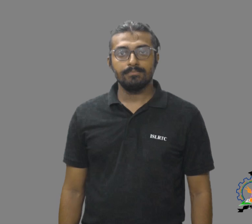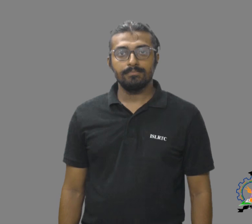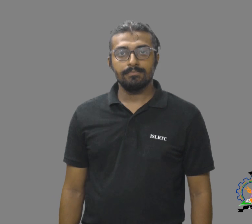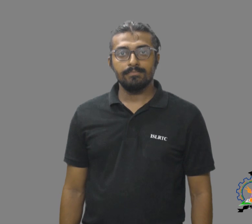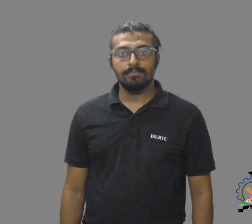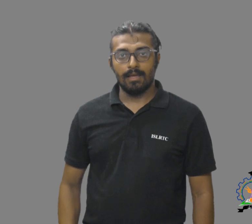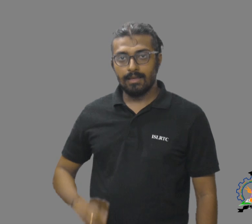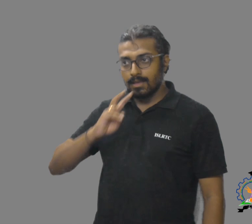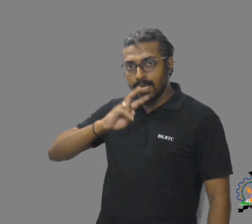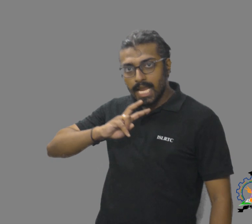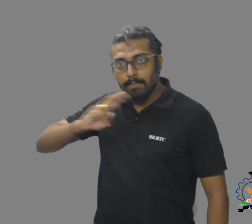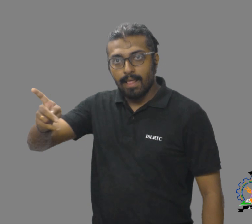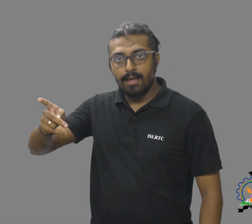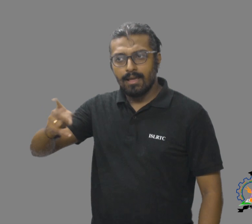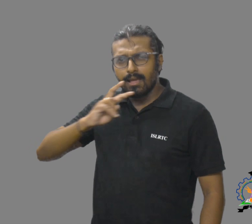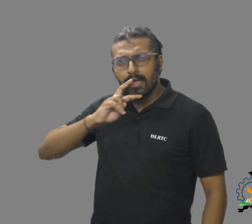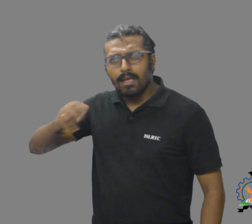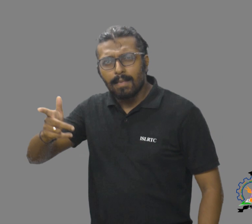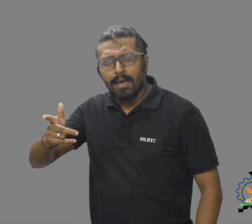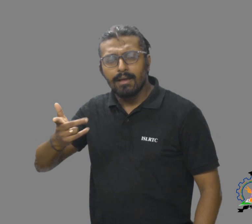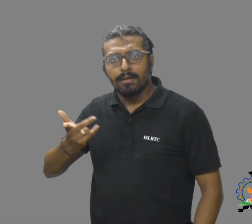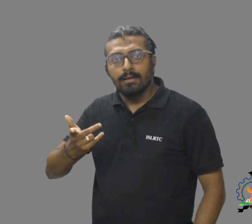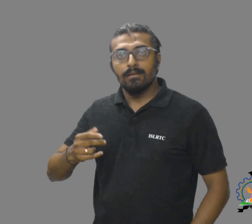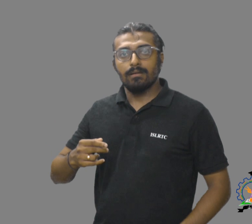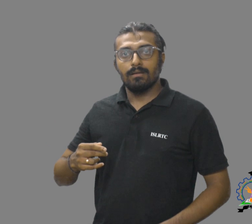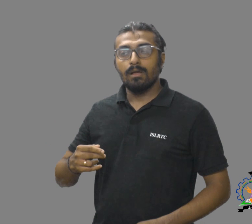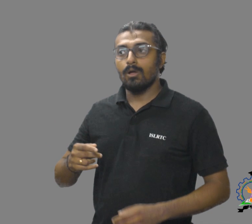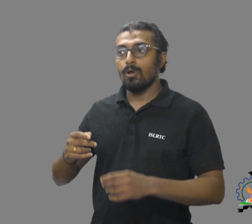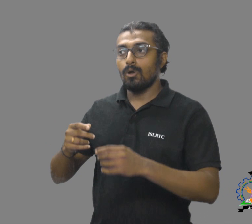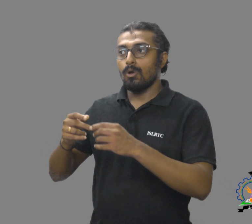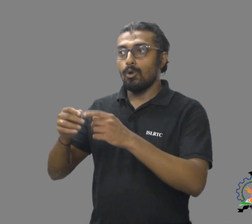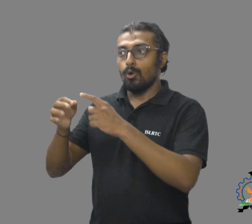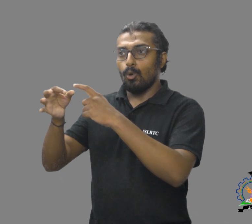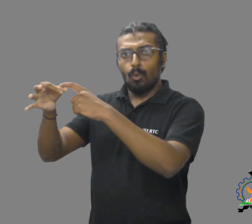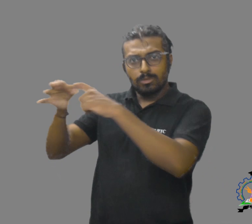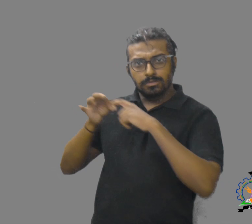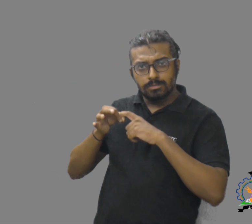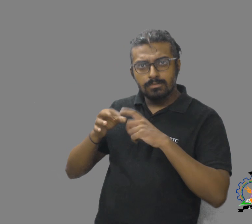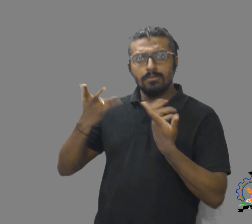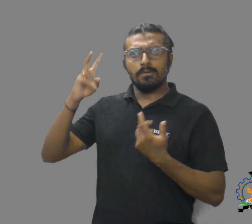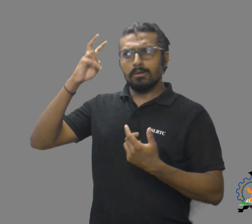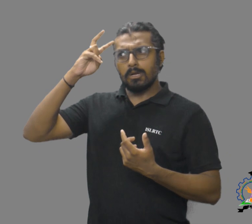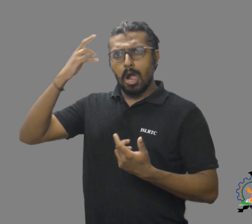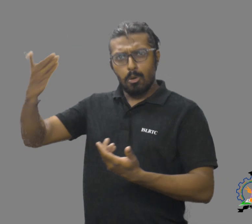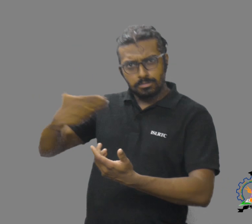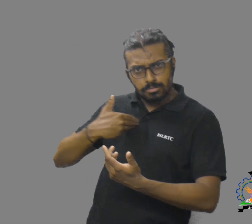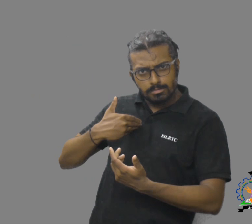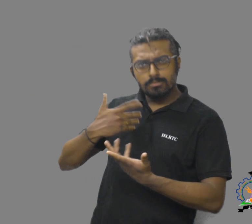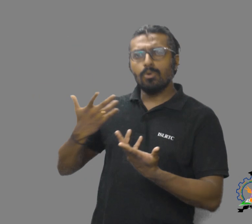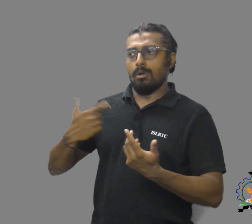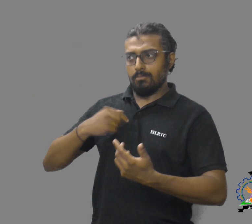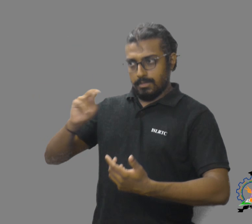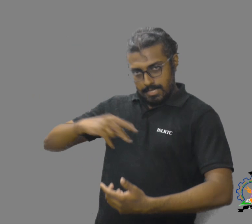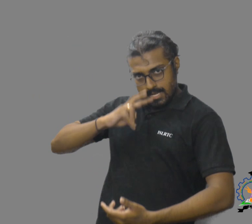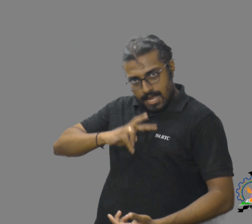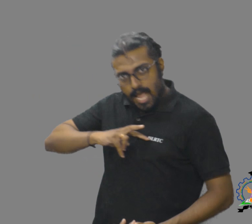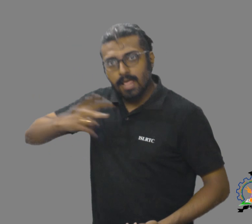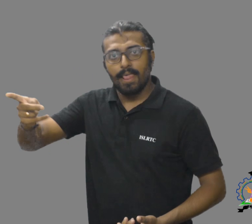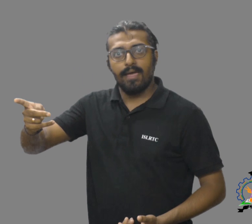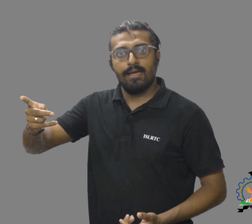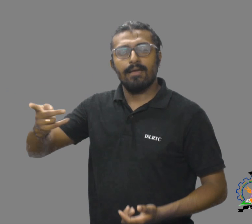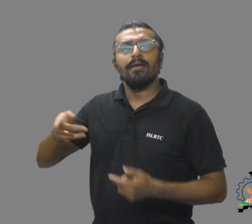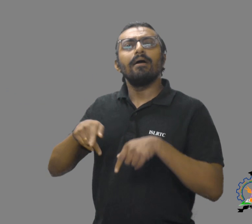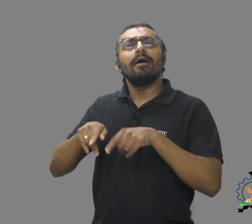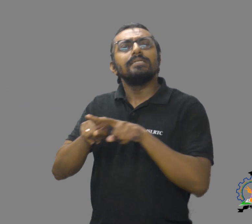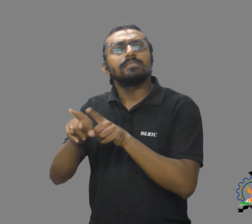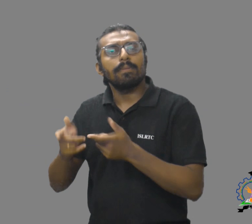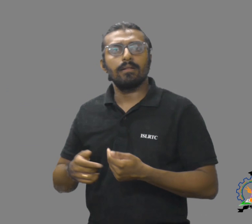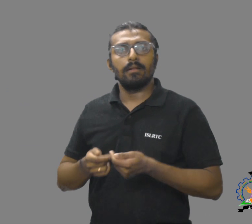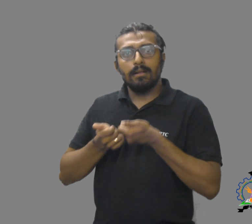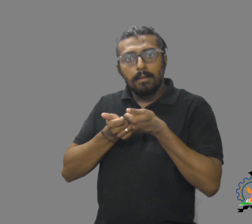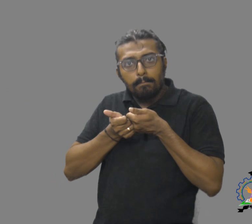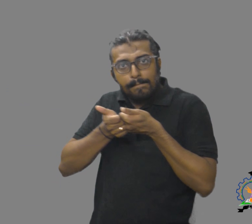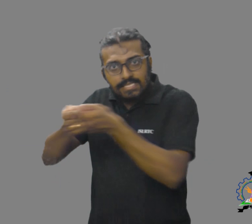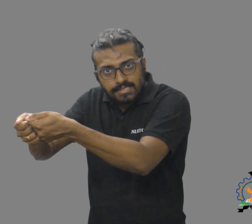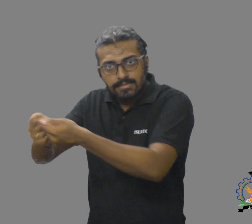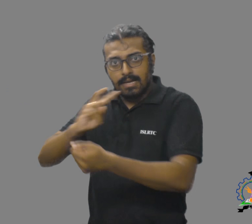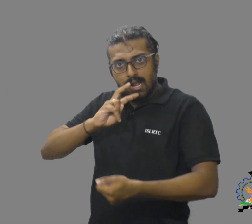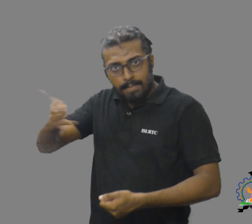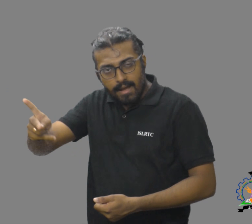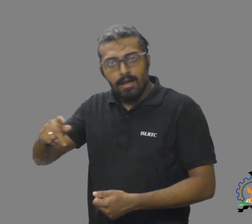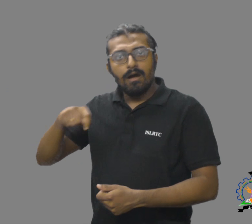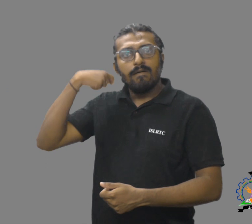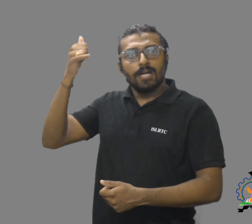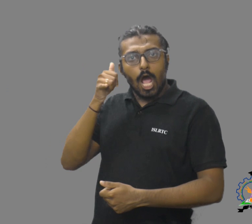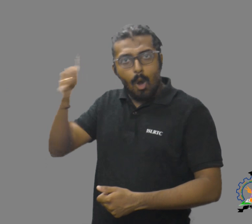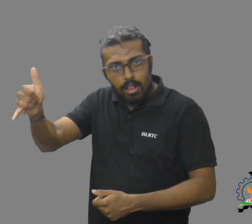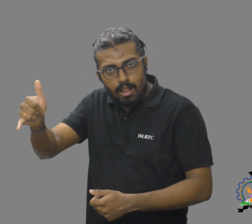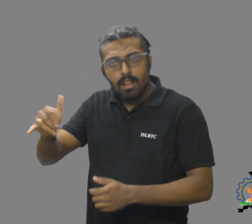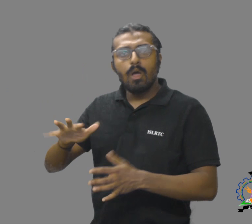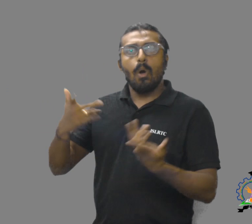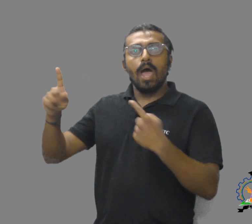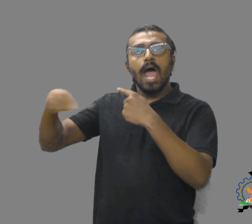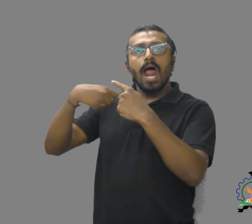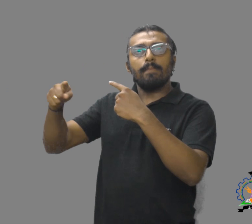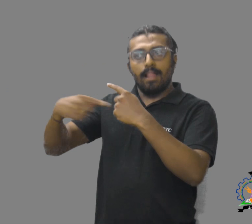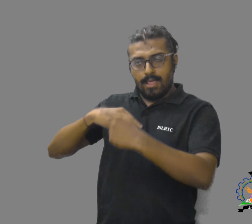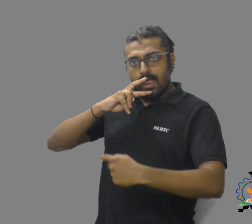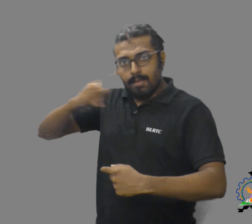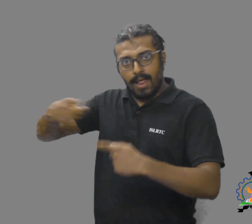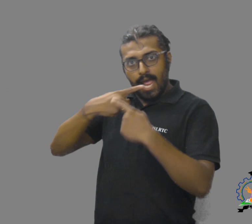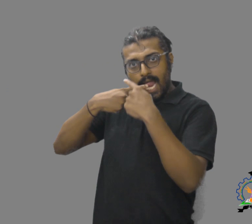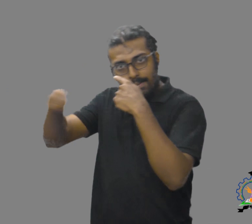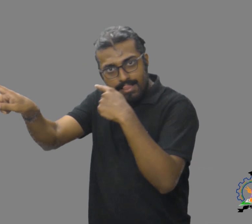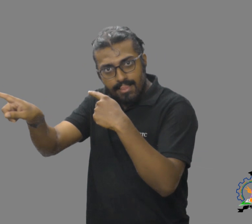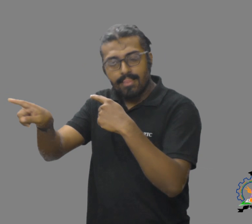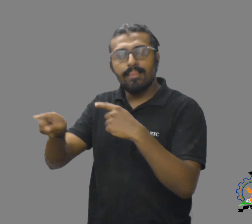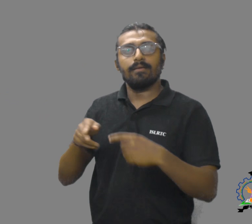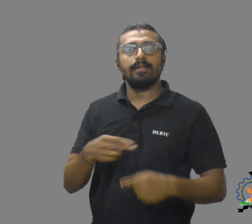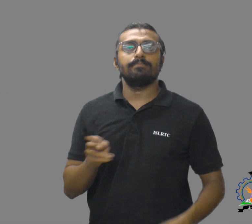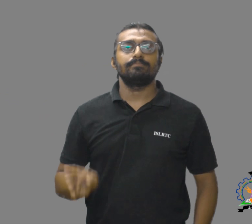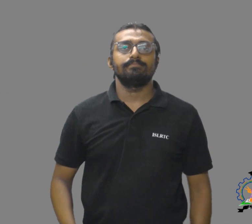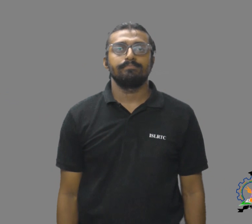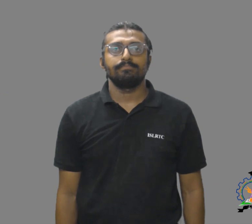Respond